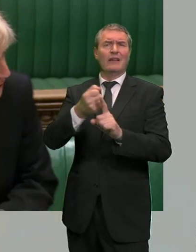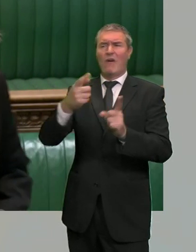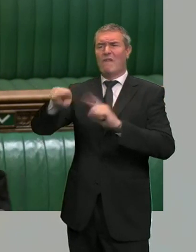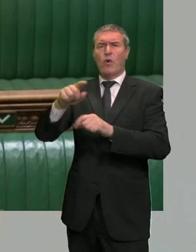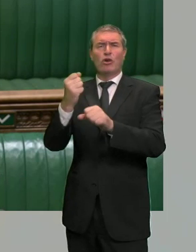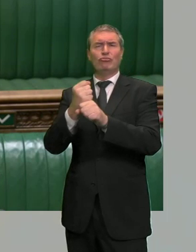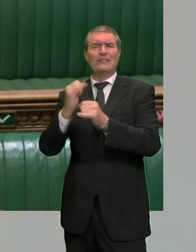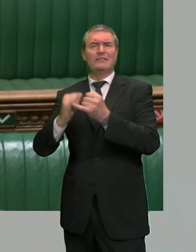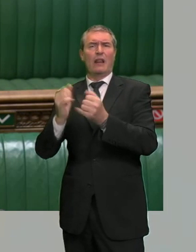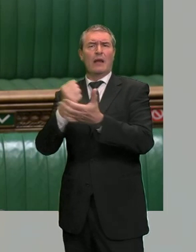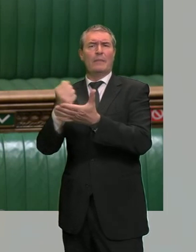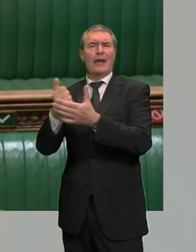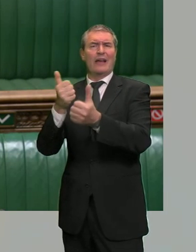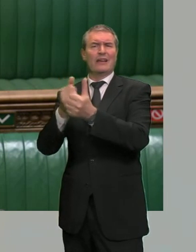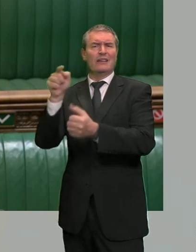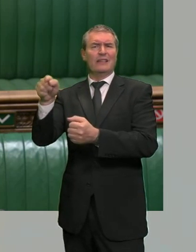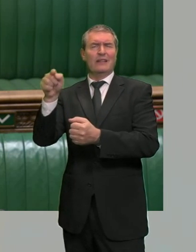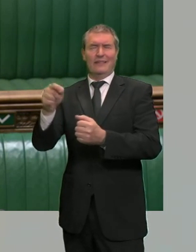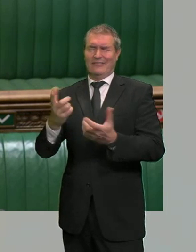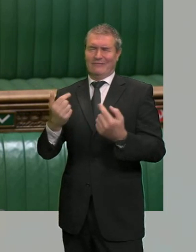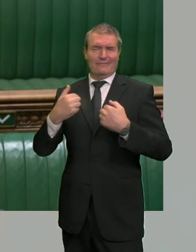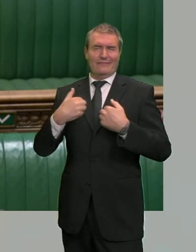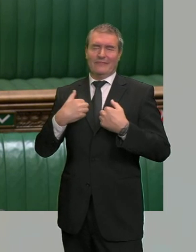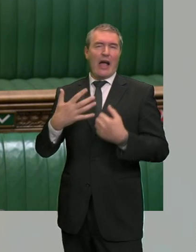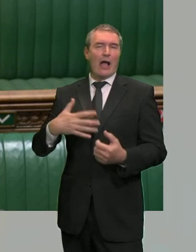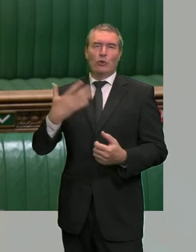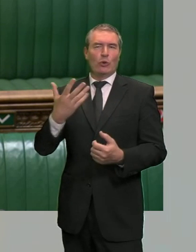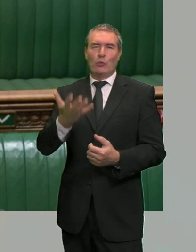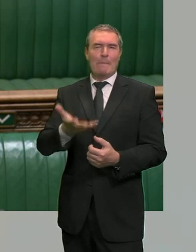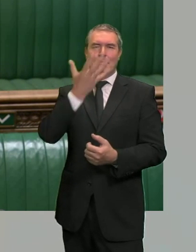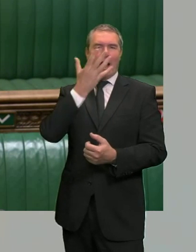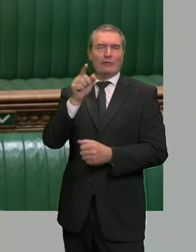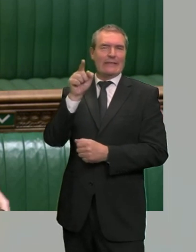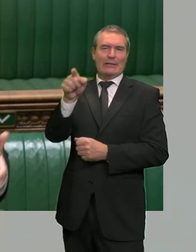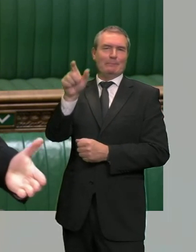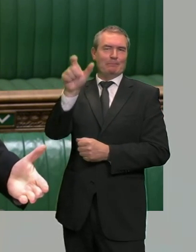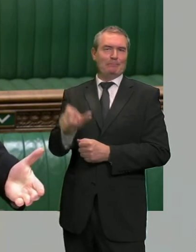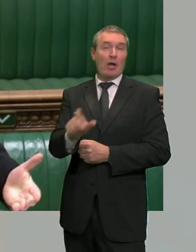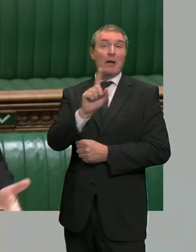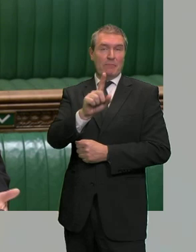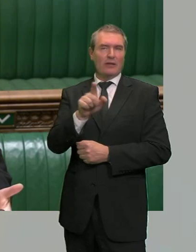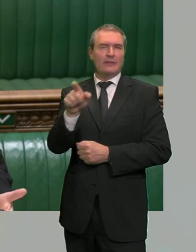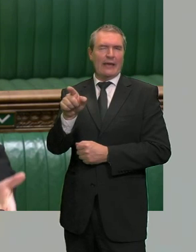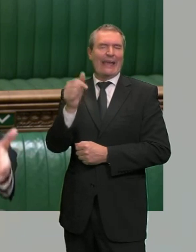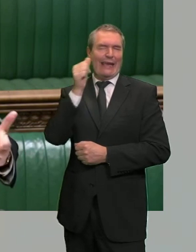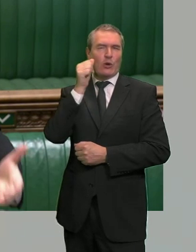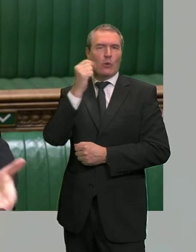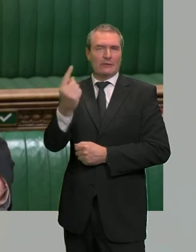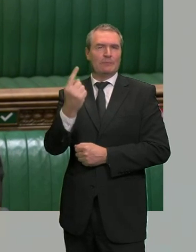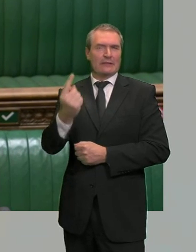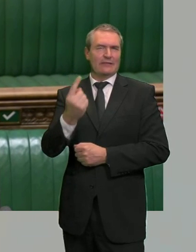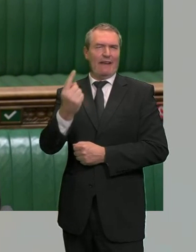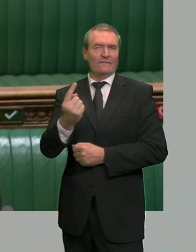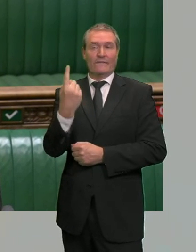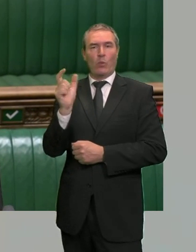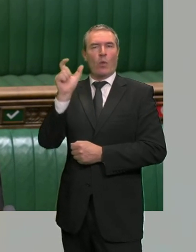Again, I do not wish to embarrass the right honourable and learned Gentleman, but he does not have far to look.